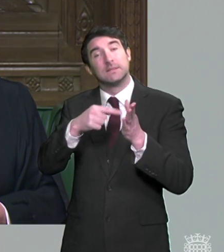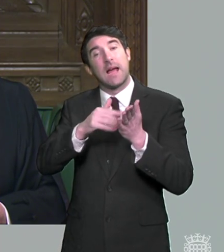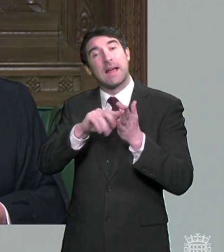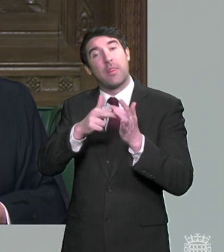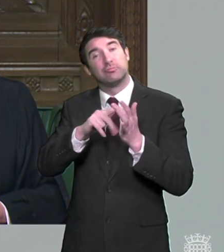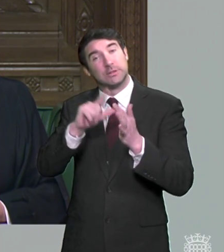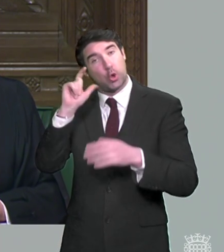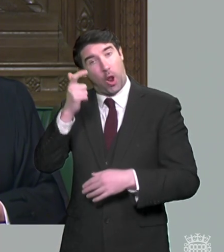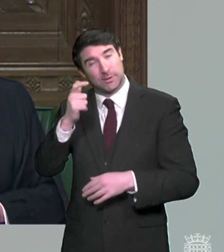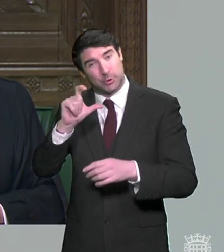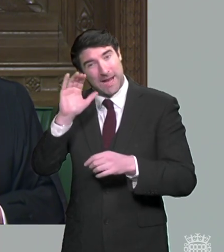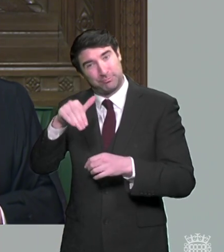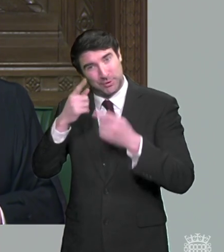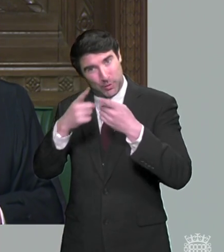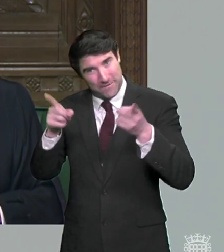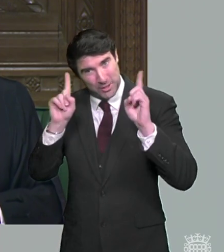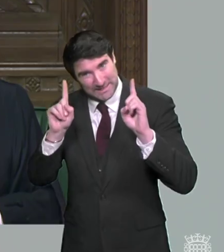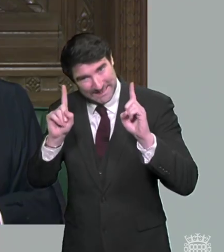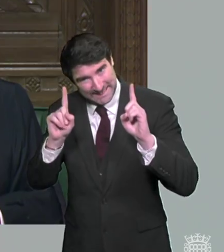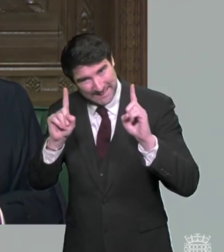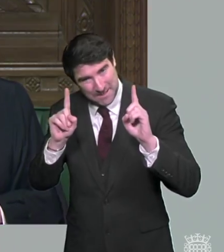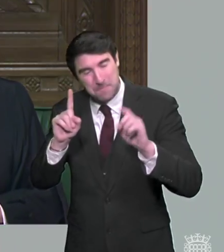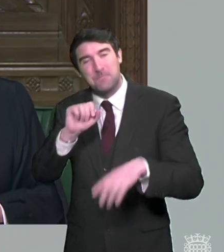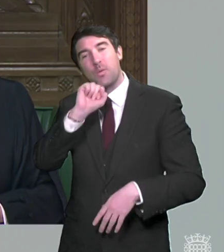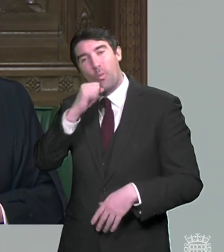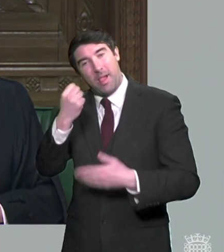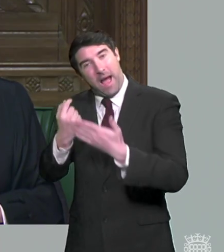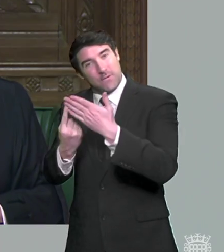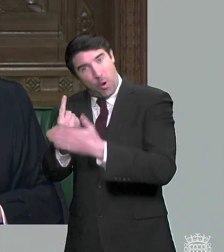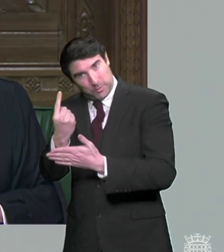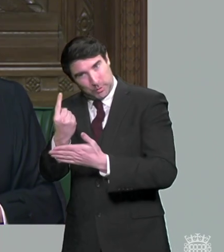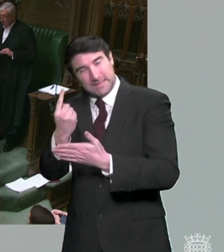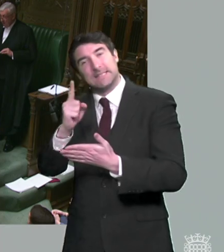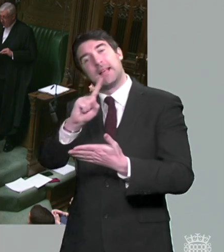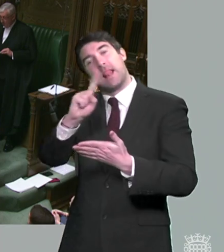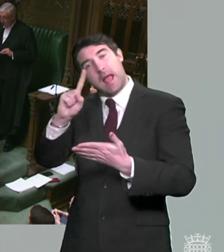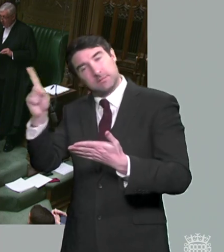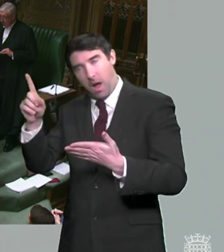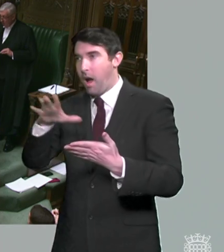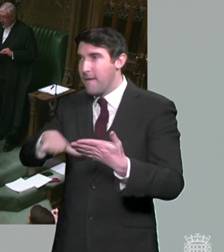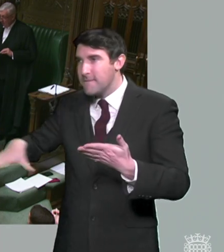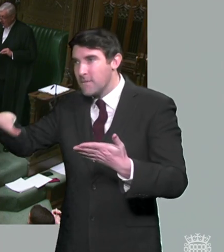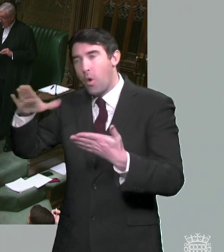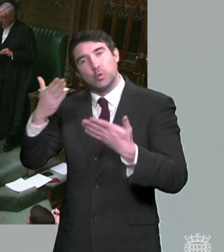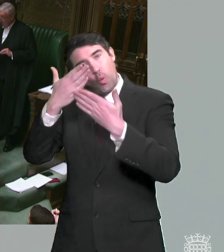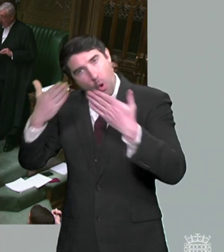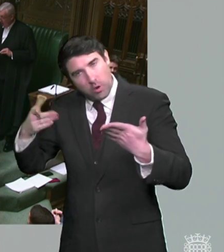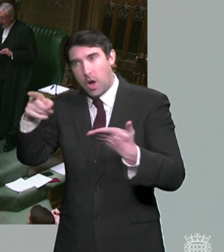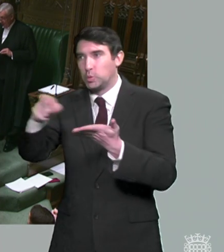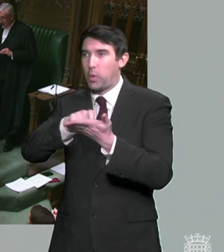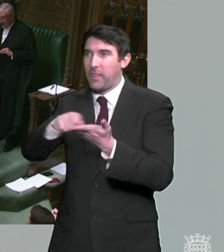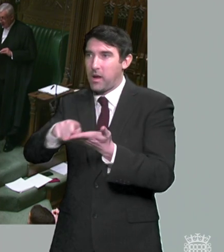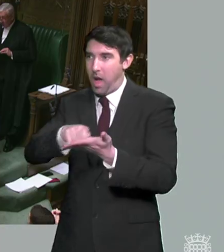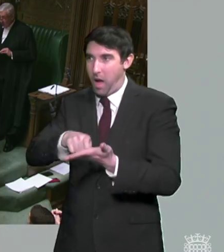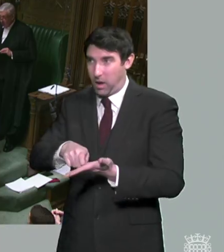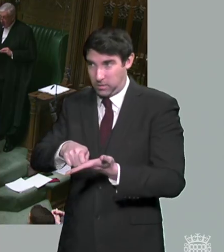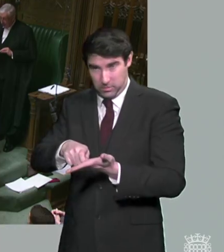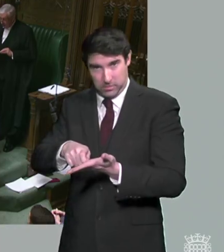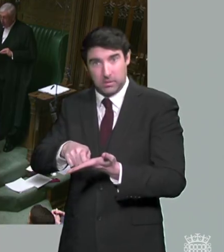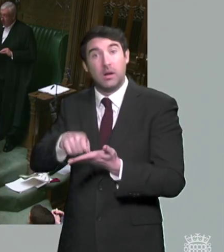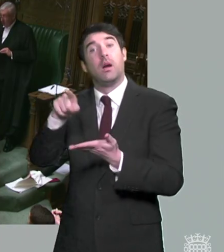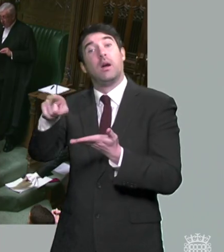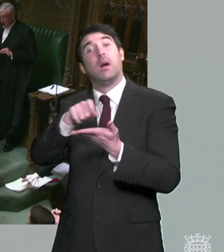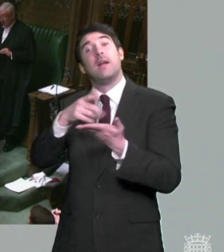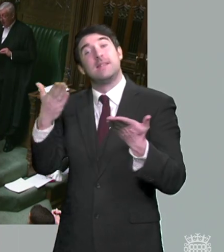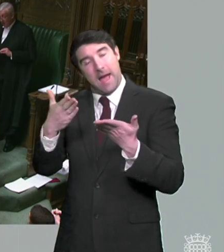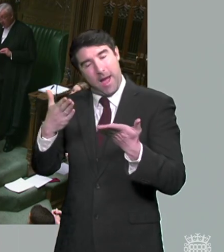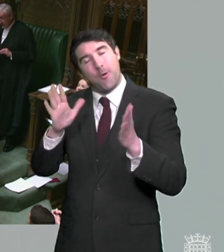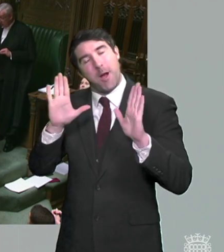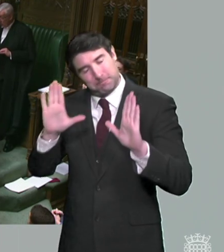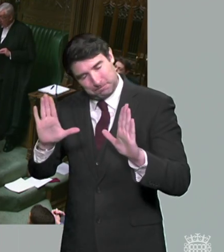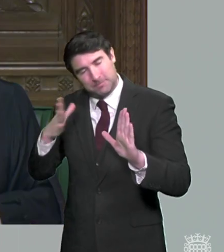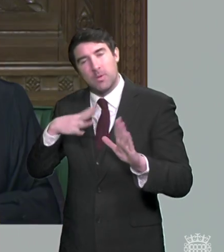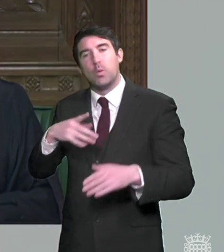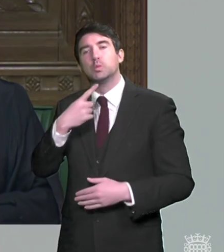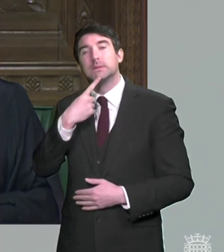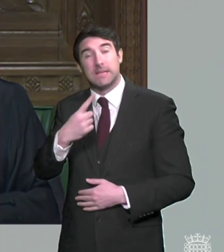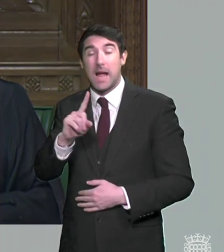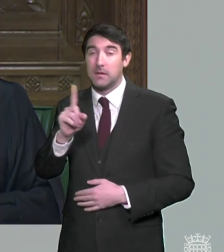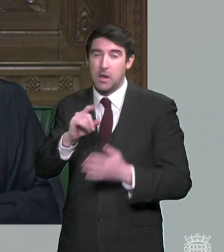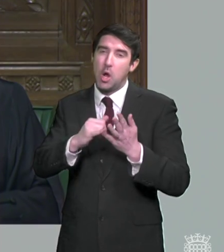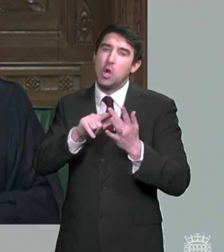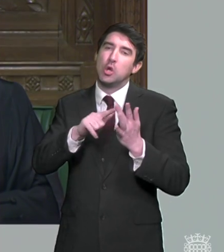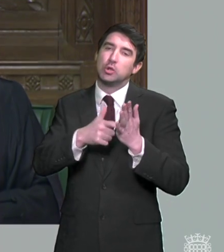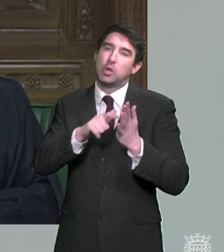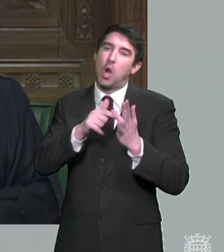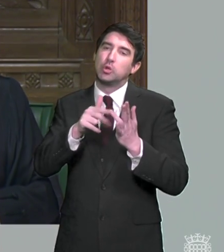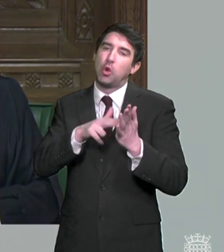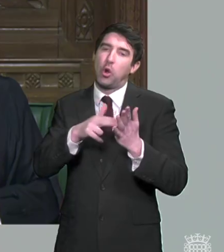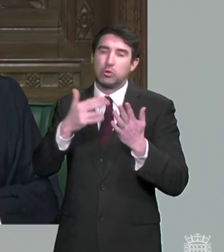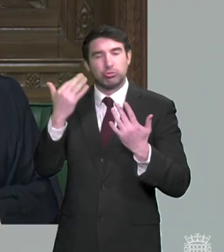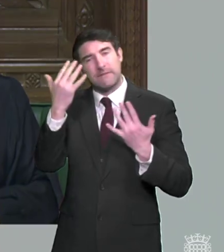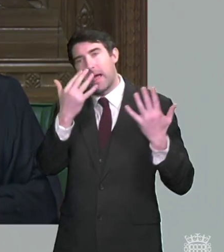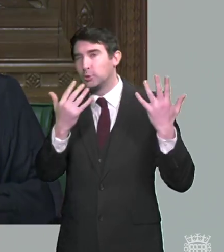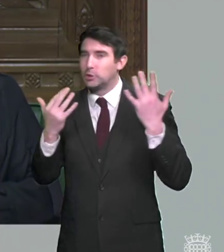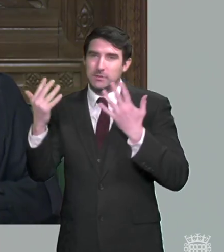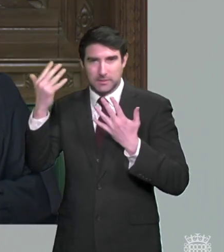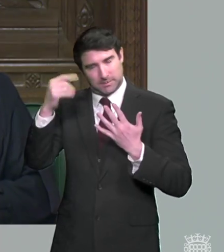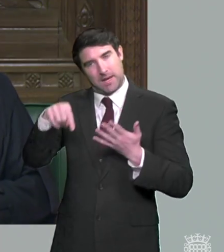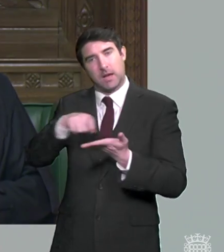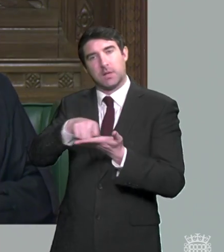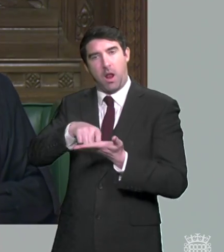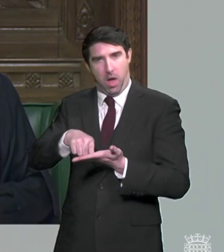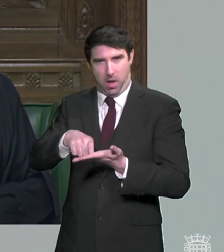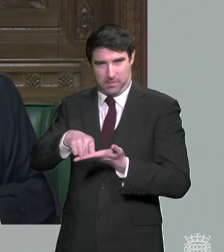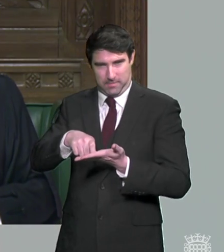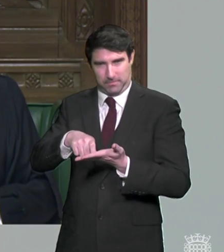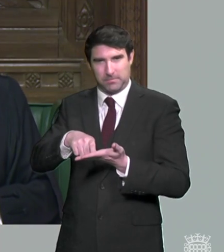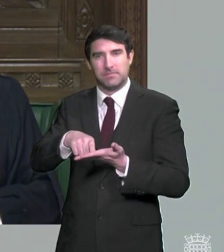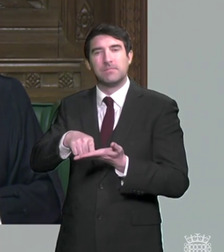There will be an opportunity much nearer to the time for Members to pay tribute to the outgoing Clerk, and I shall want to place on record Sir John’s reflections on his time as Clerk on that occasion, but it is a little time away.